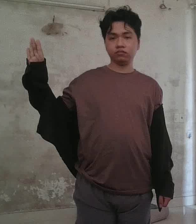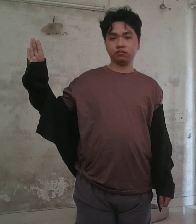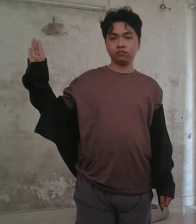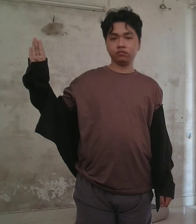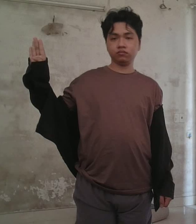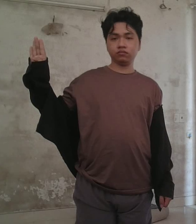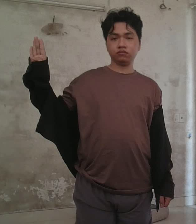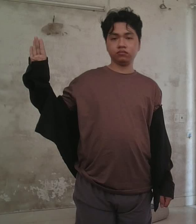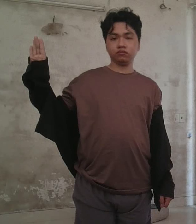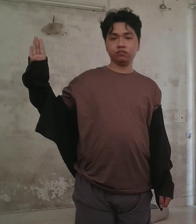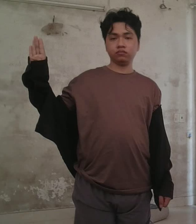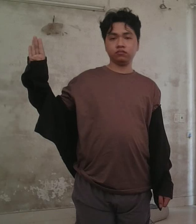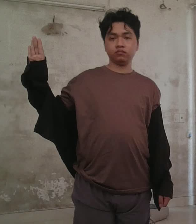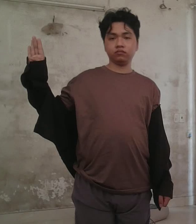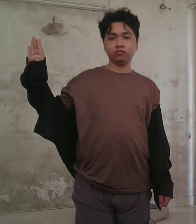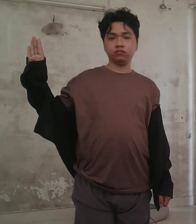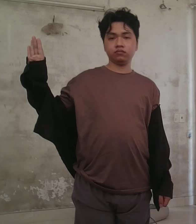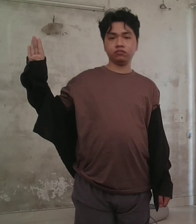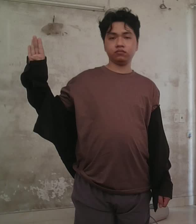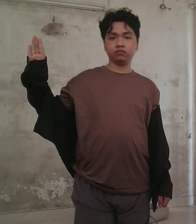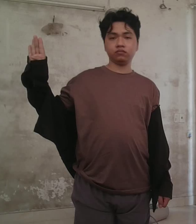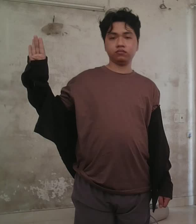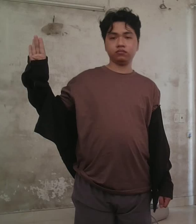b